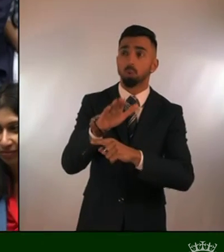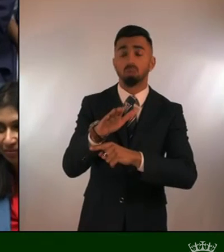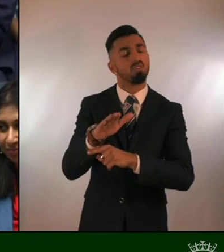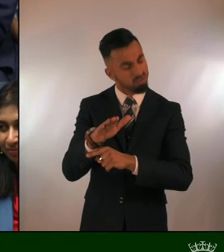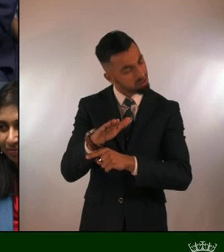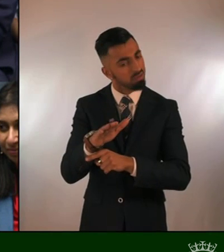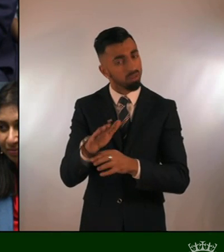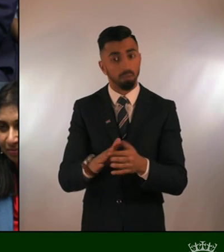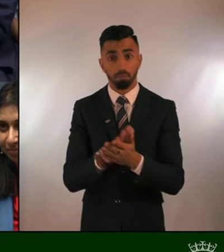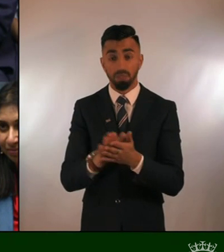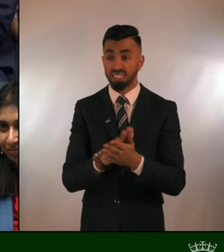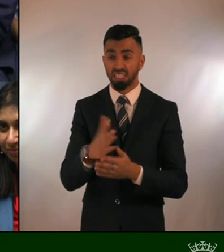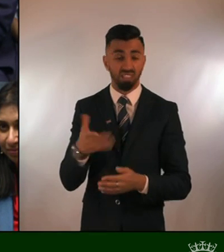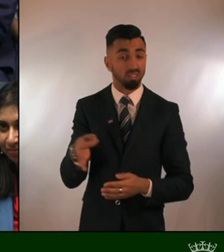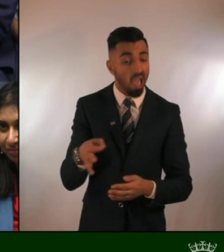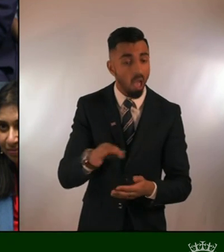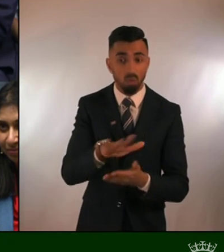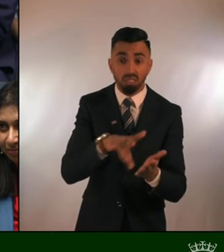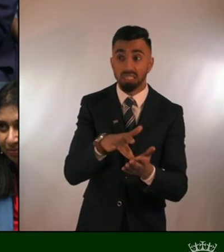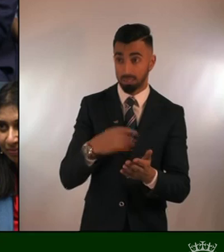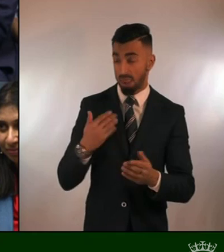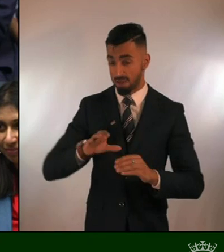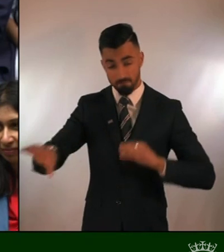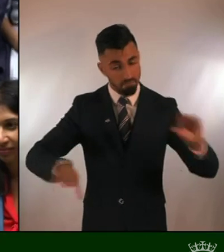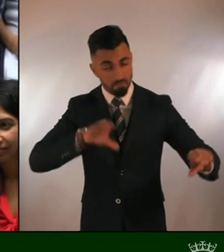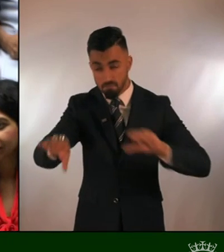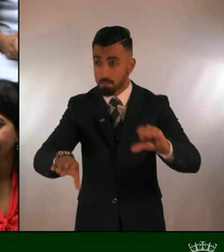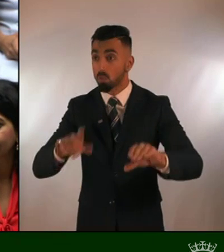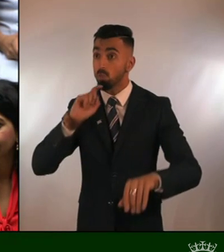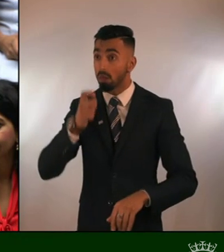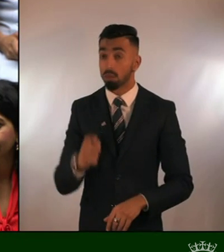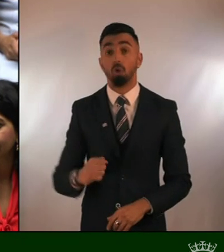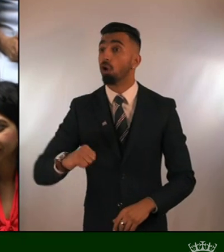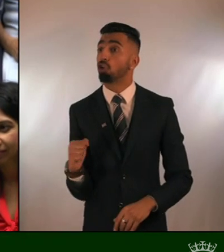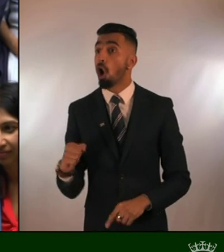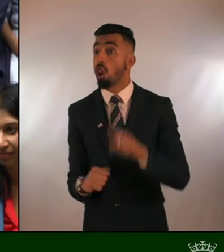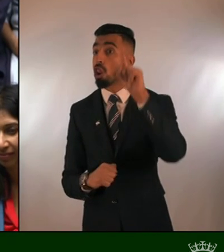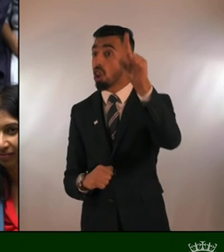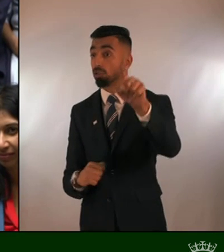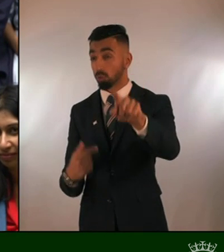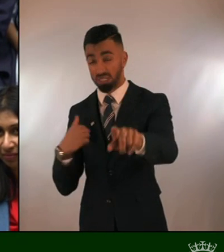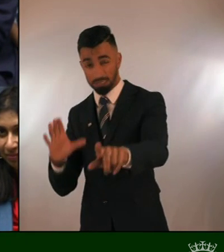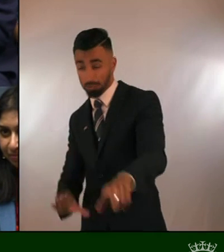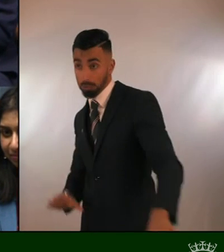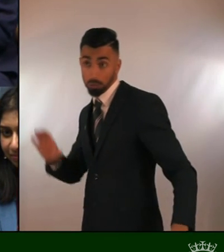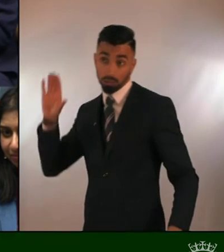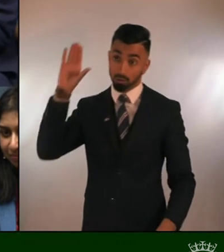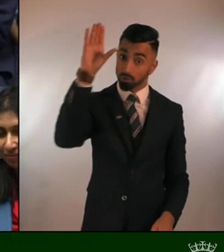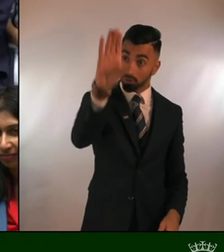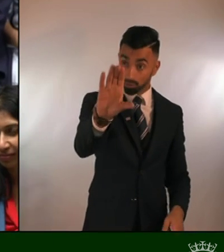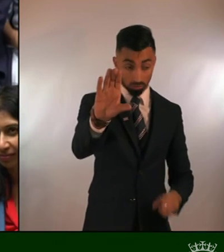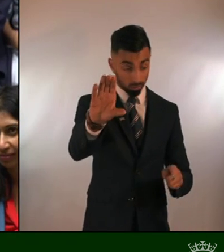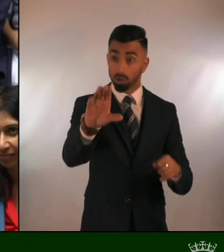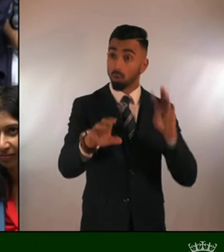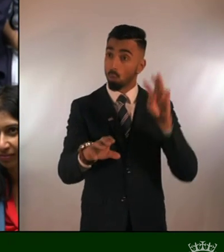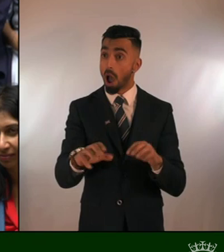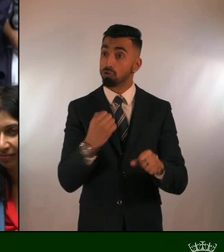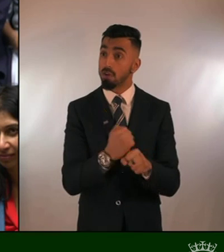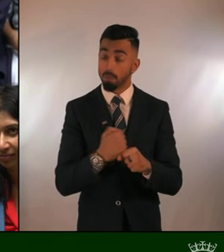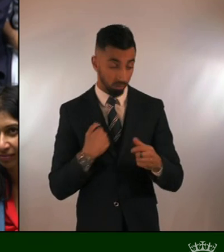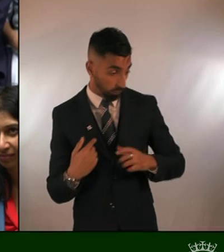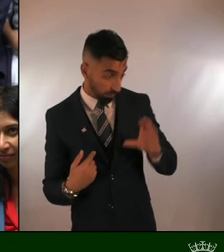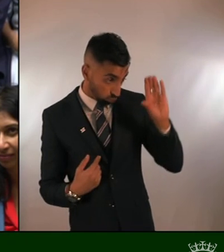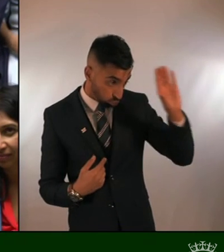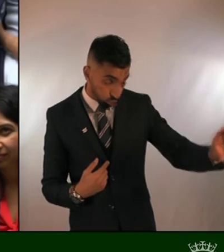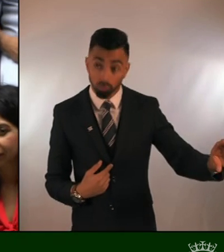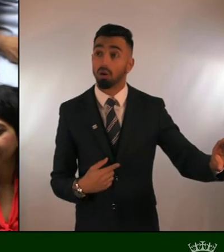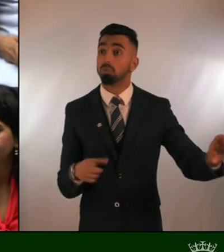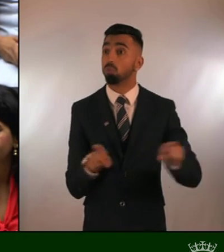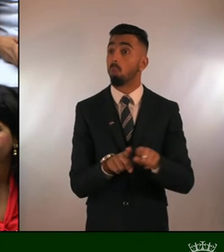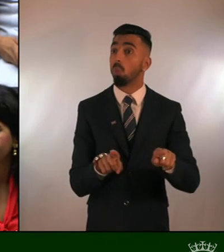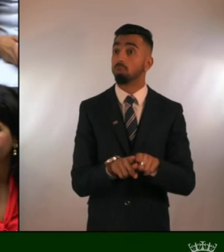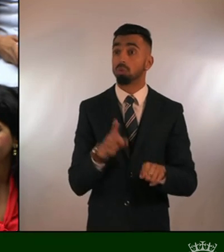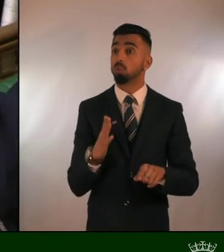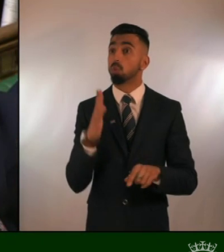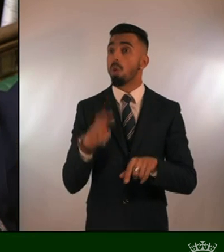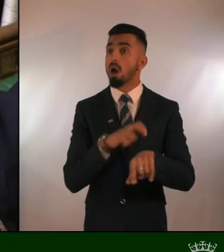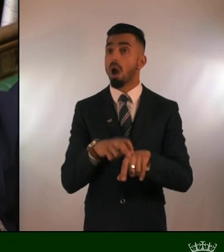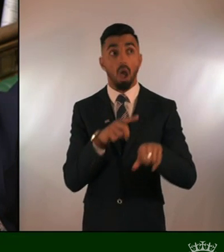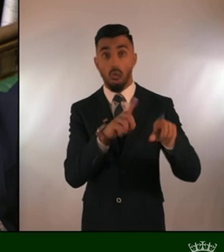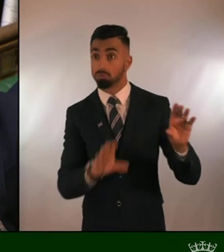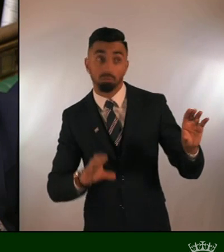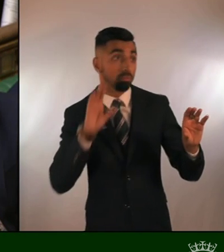Today’s Budget provides an extra £640 million for the Scottish Government, £360 million for the Welsh Government, and £210 million for the Northern Ireland Executive.